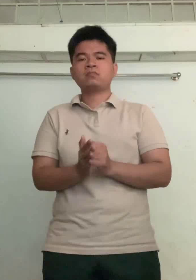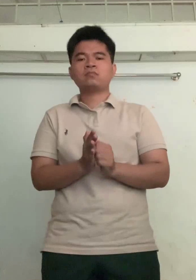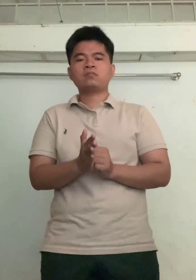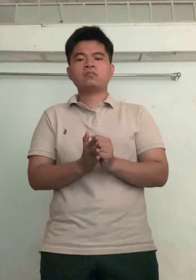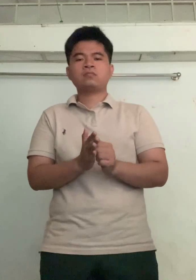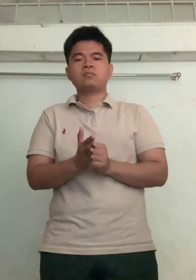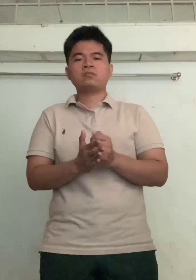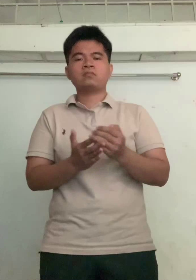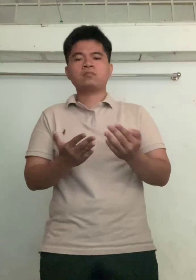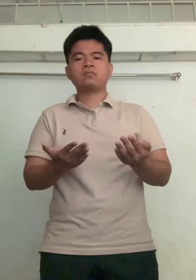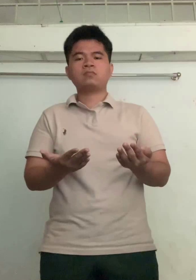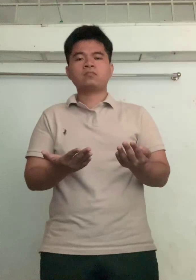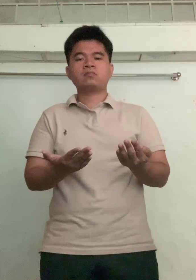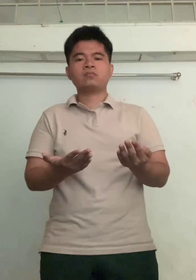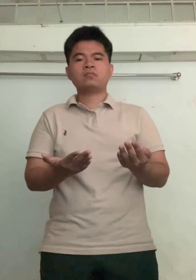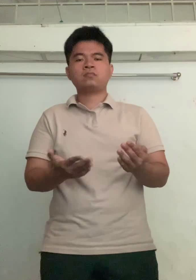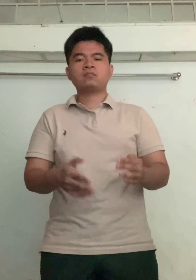thang nay